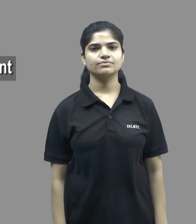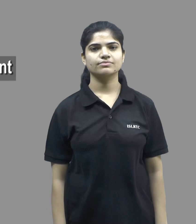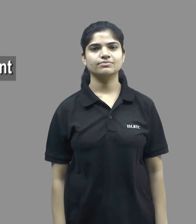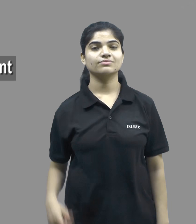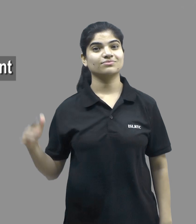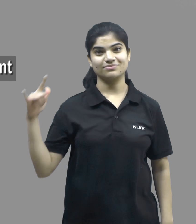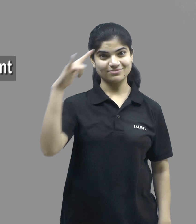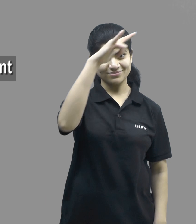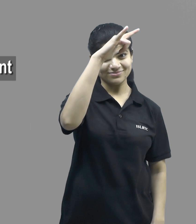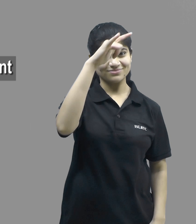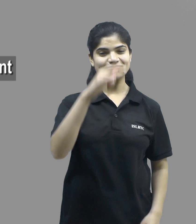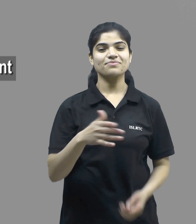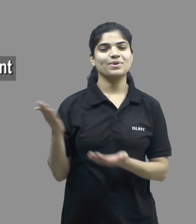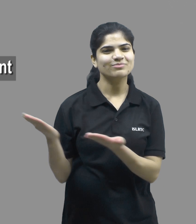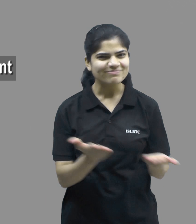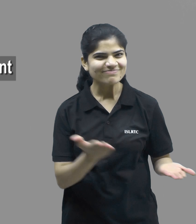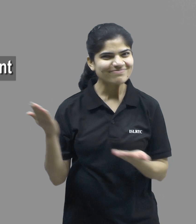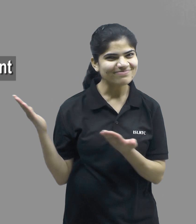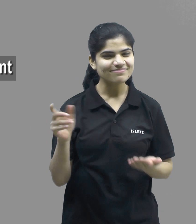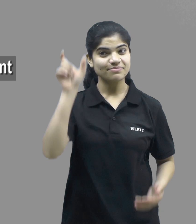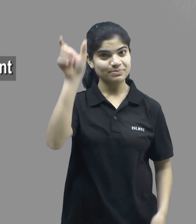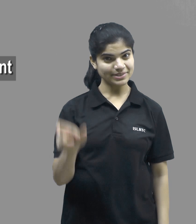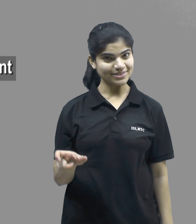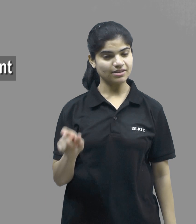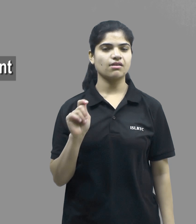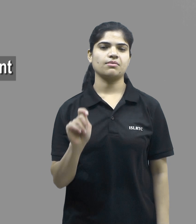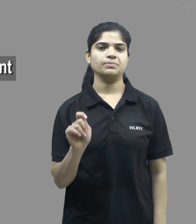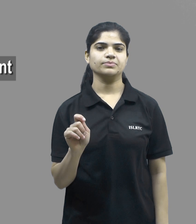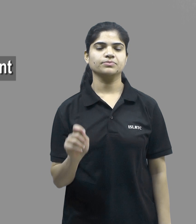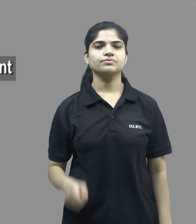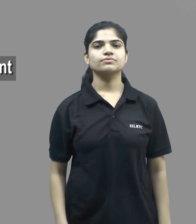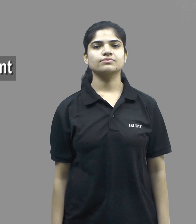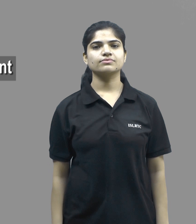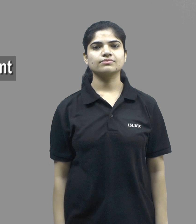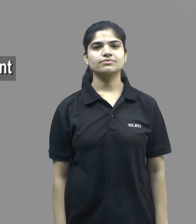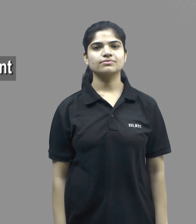Flight Attendant